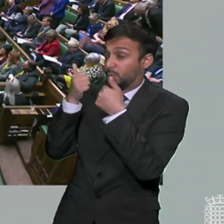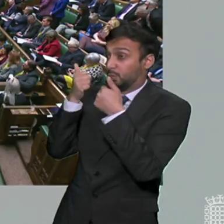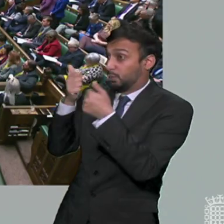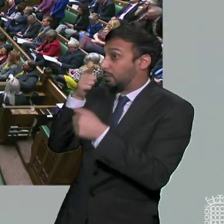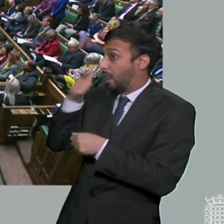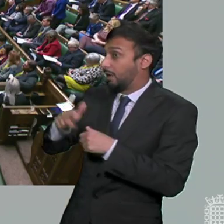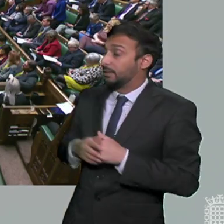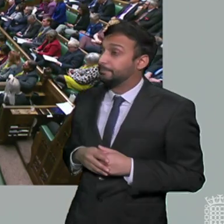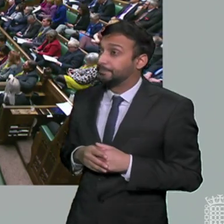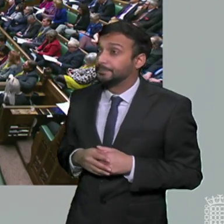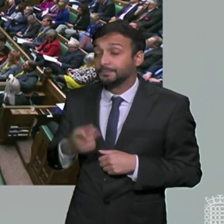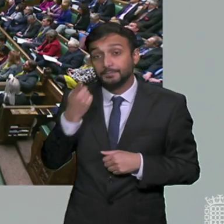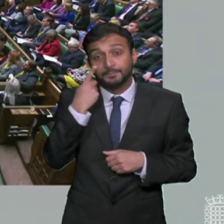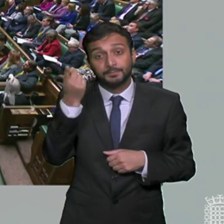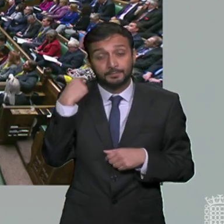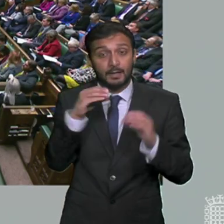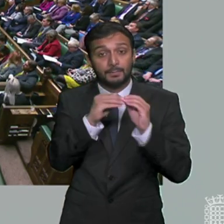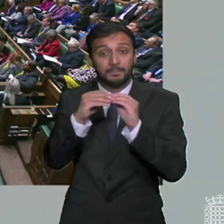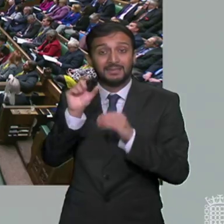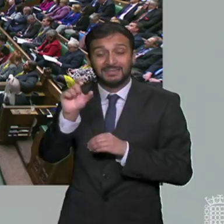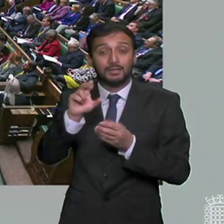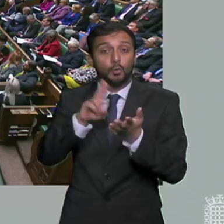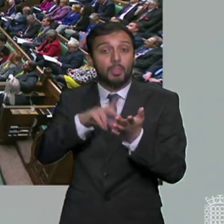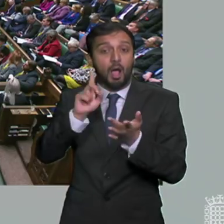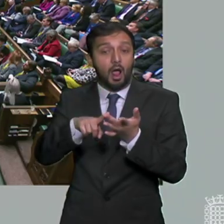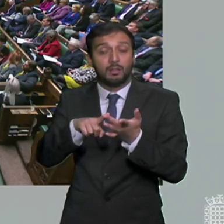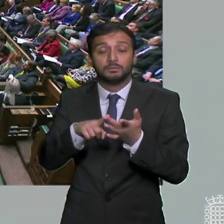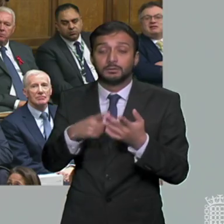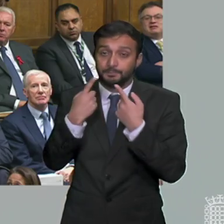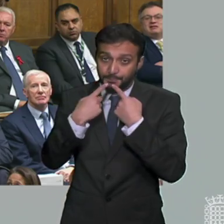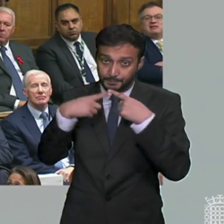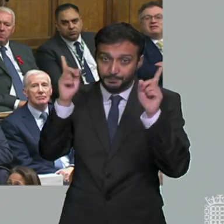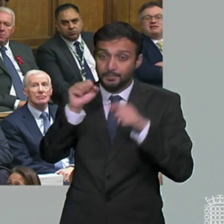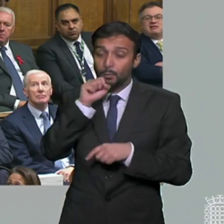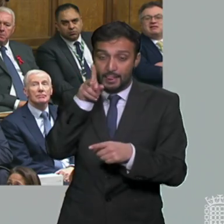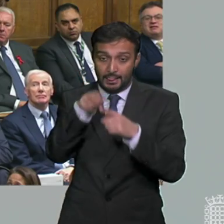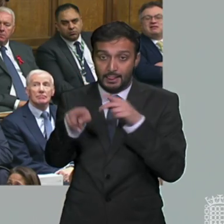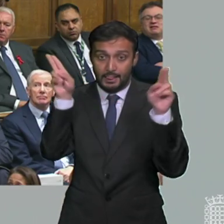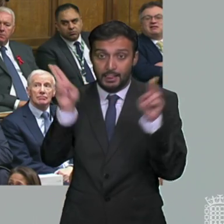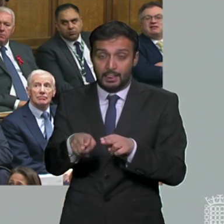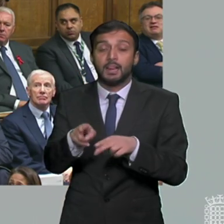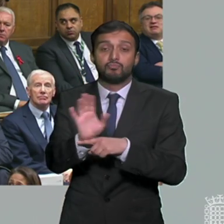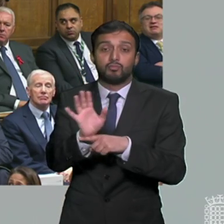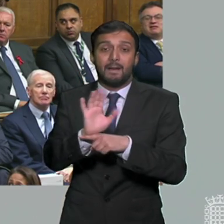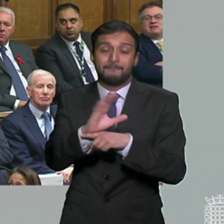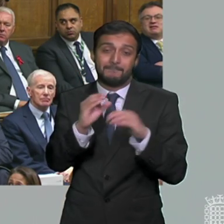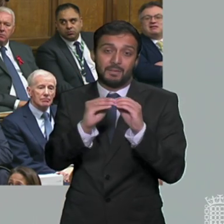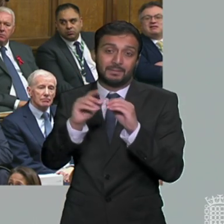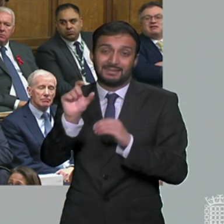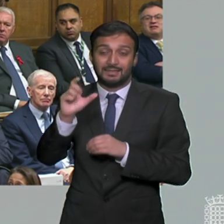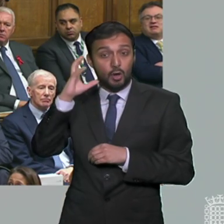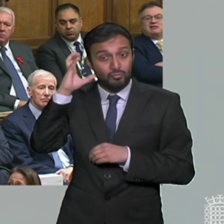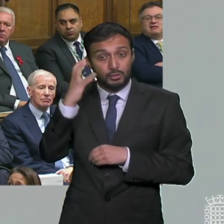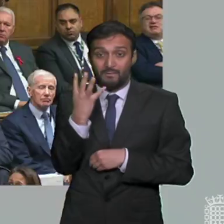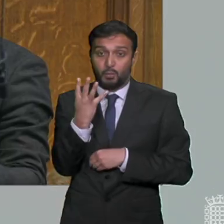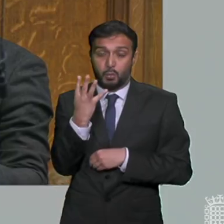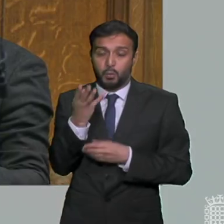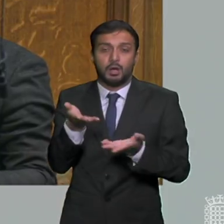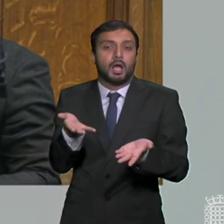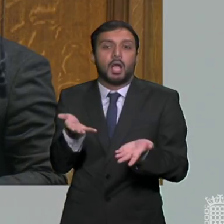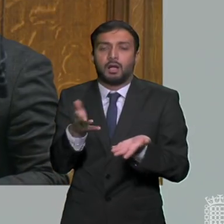Yesterday, BBC Northern Ireland announced cuts to programming and jobs at BBC Radio Foyle, which in my view will leave the station totally unsustainable.